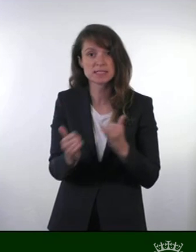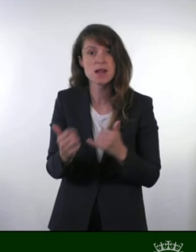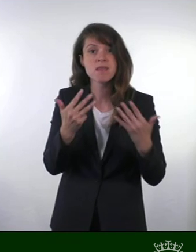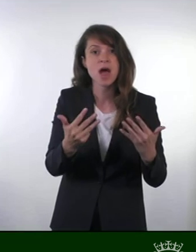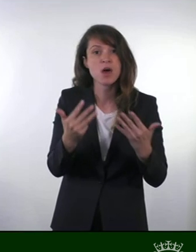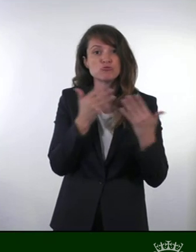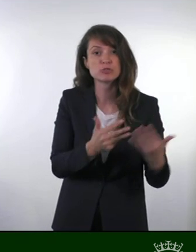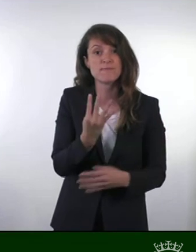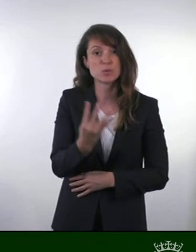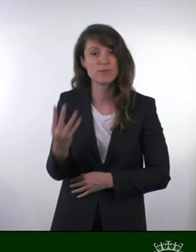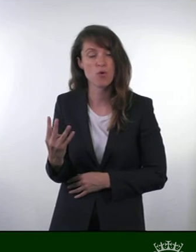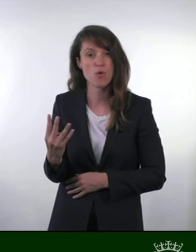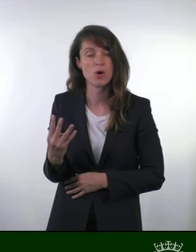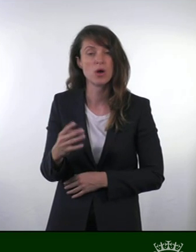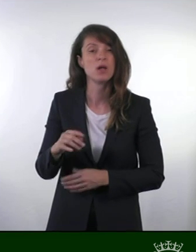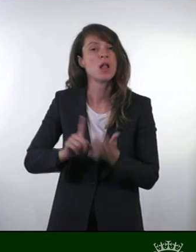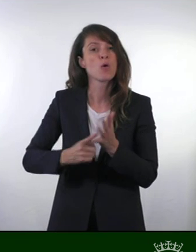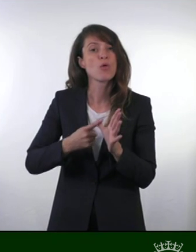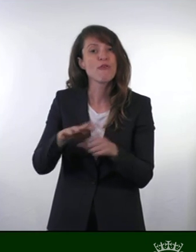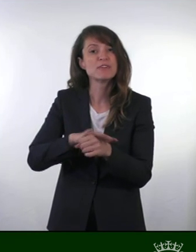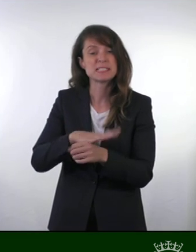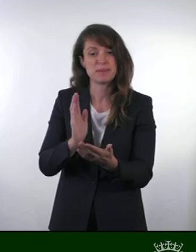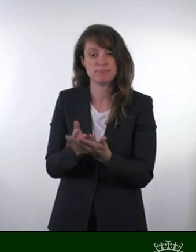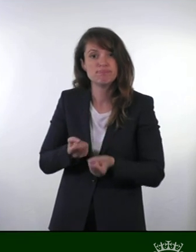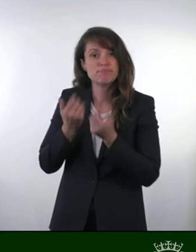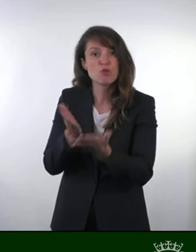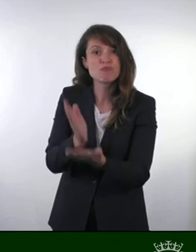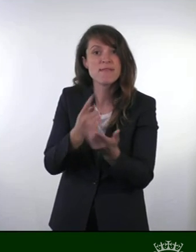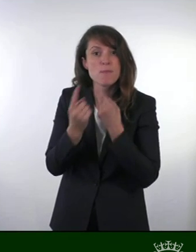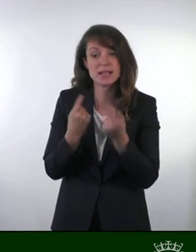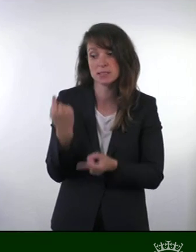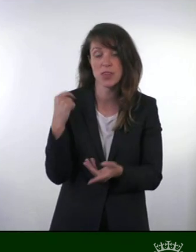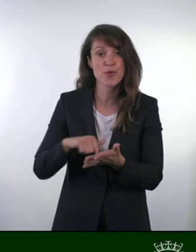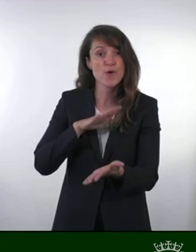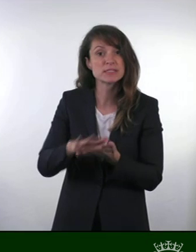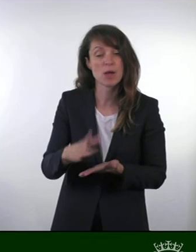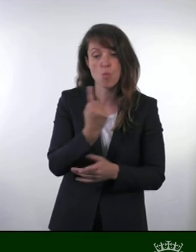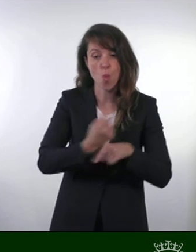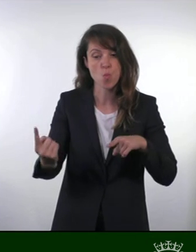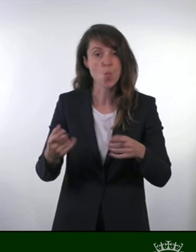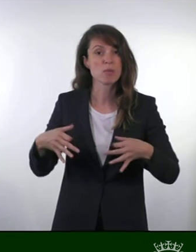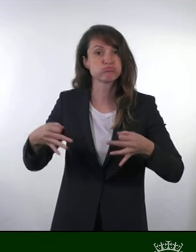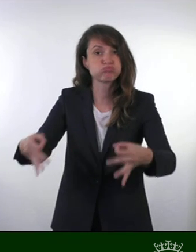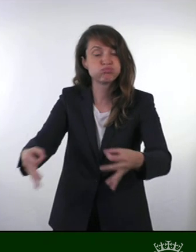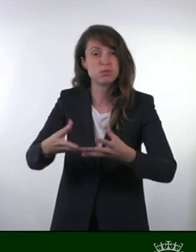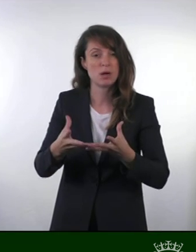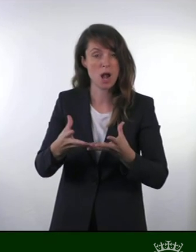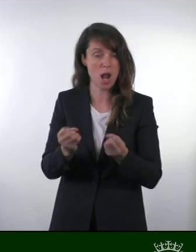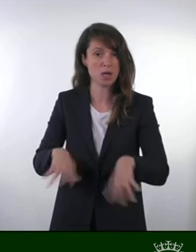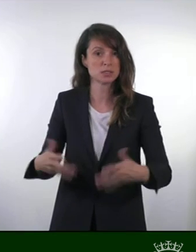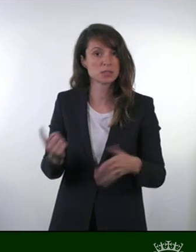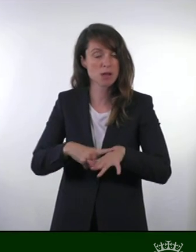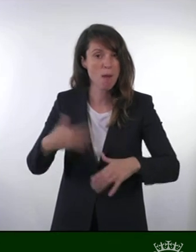The local authority was given the real figure only last Thursday, so there was a lost week while the virus was spreading.